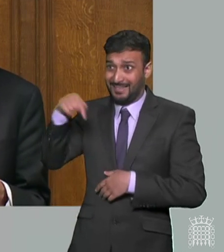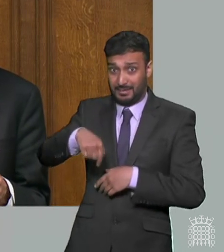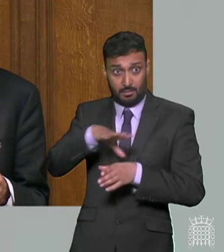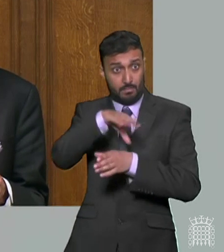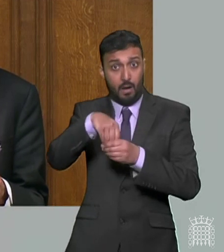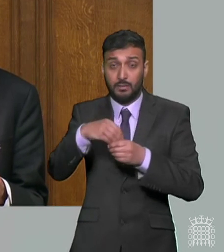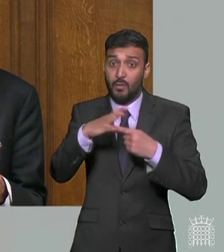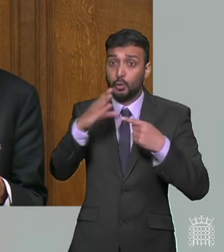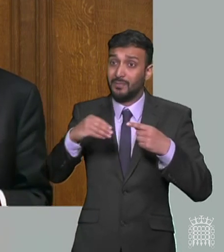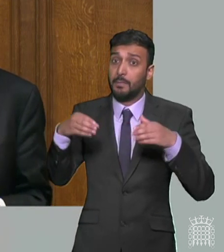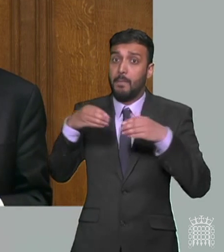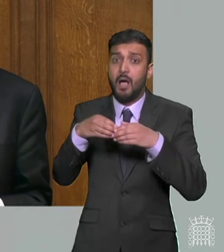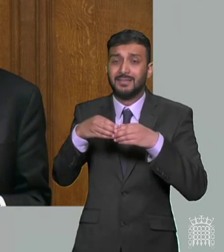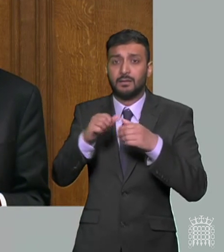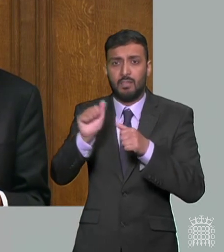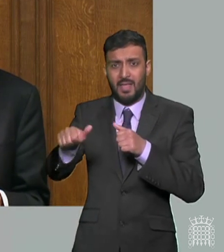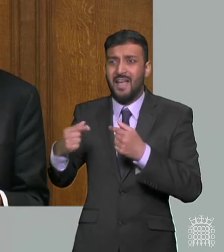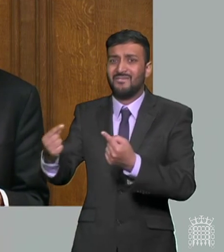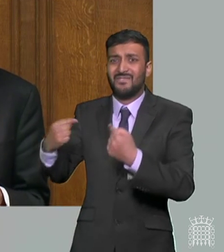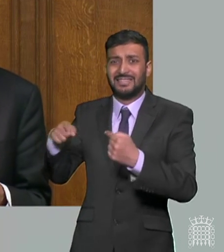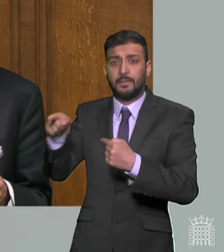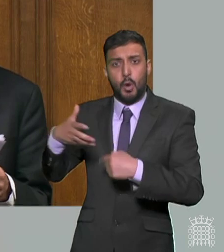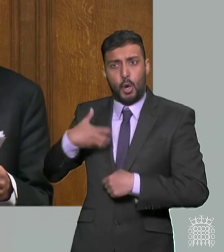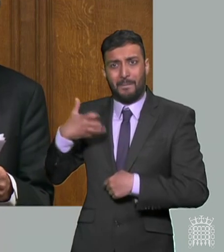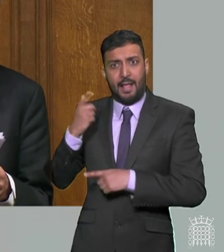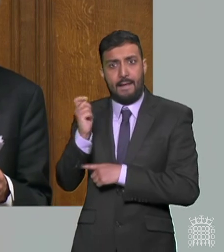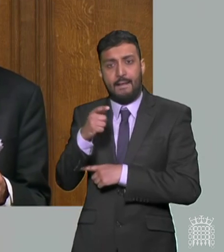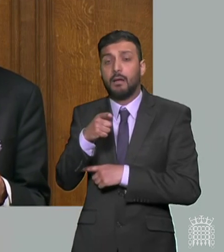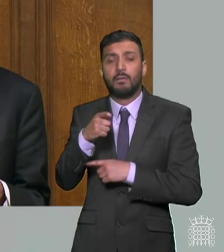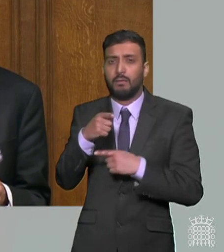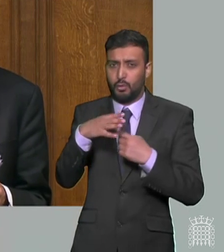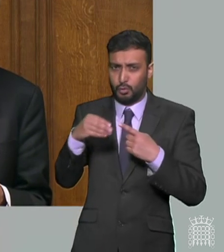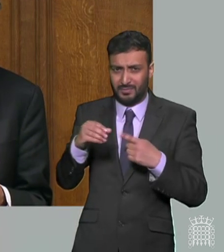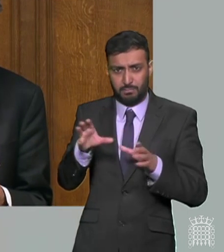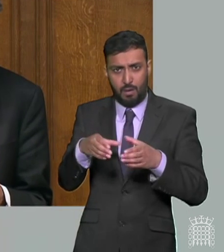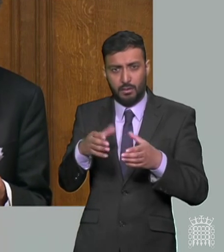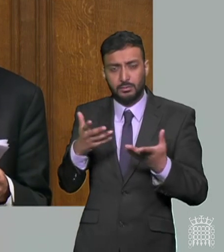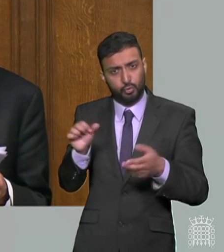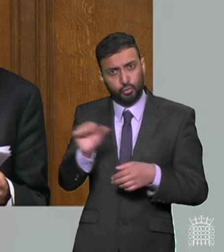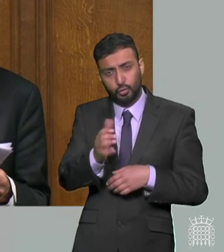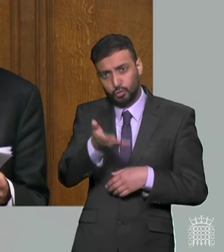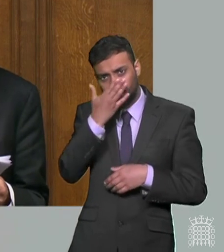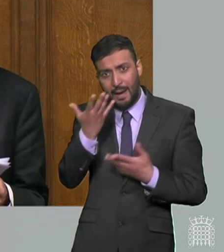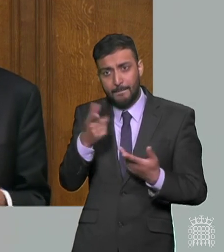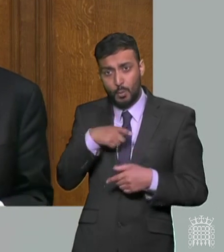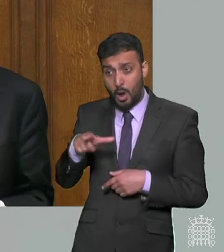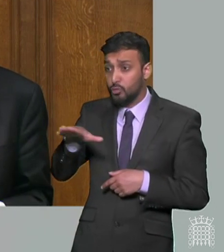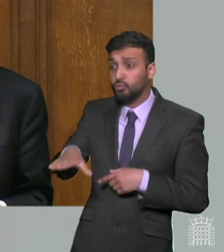Is the Prime Minister not ashamed that his party did not take the victim seriously and put someone who abused a minor in such an important position?